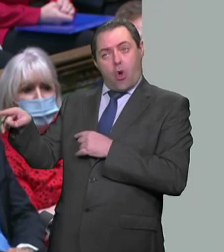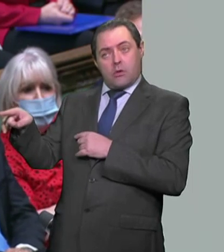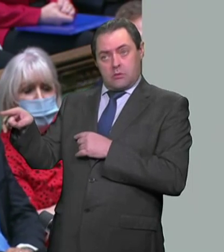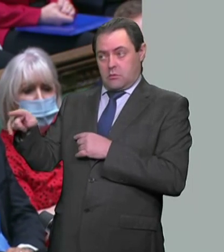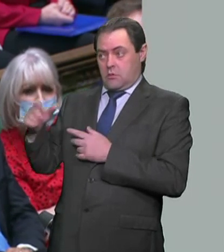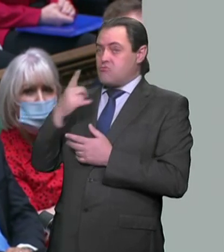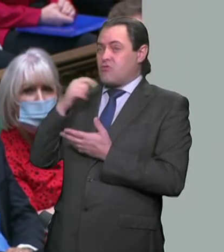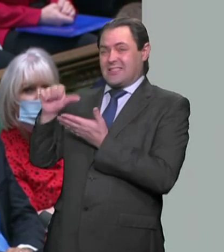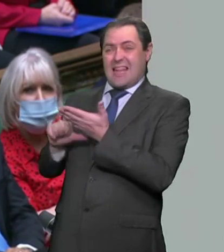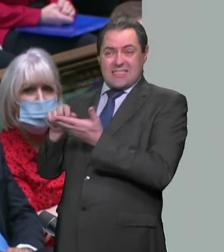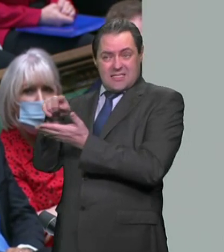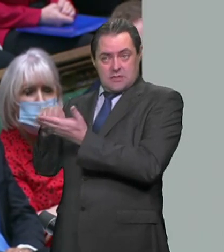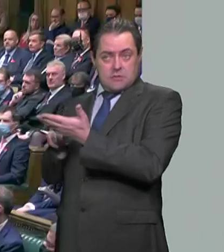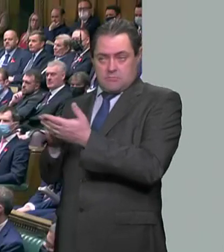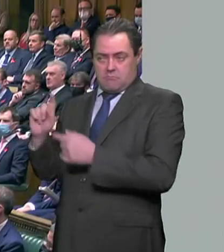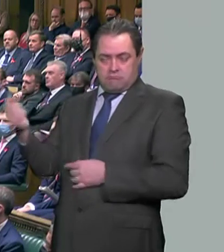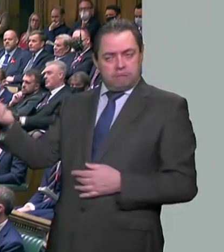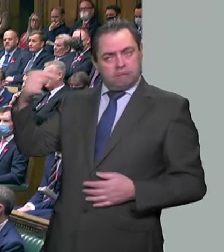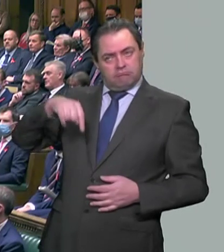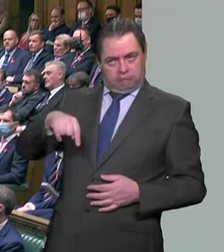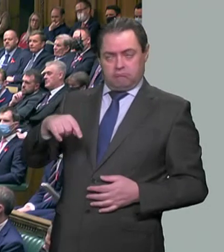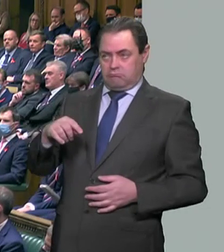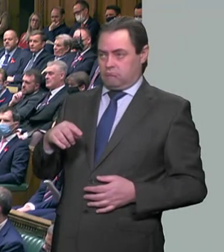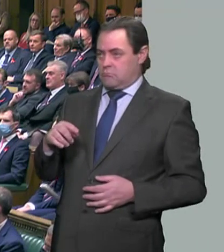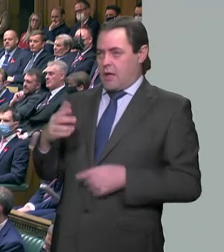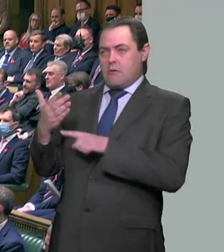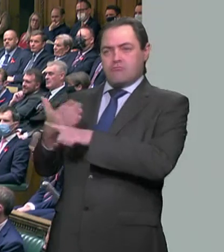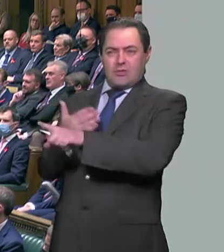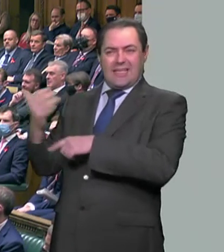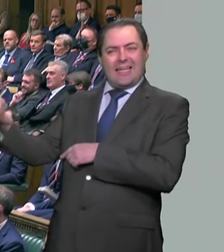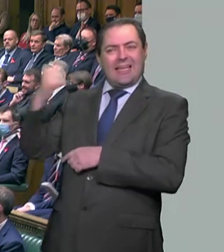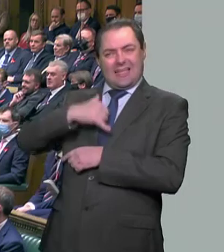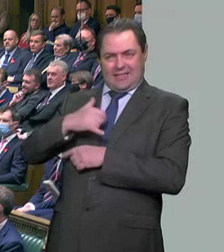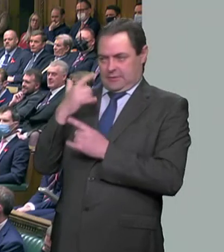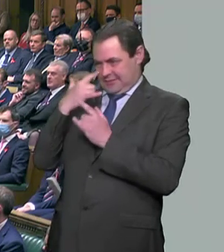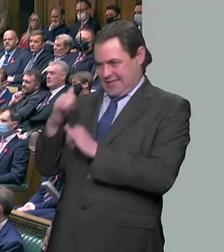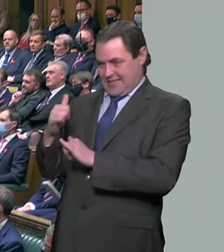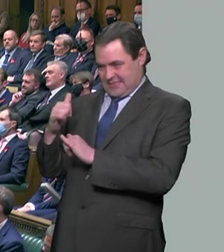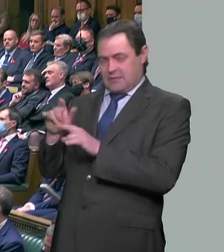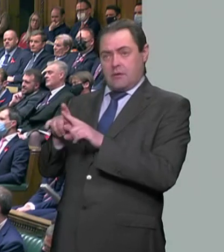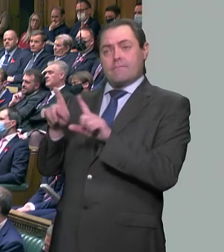We put them on the red list, so people not only have pre-departure tests but they are quarantined.